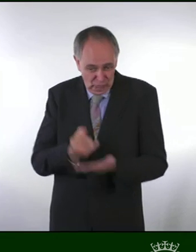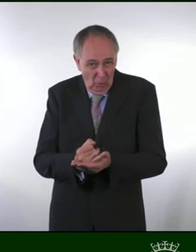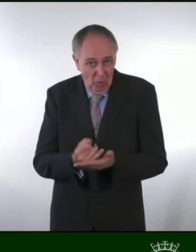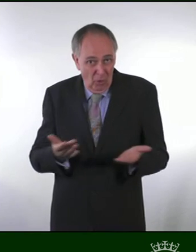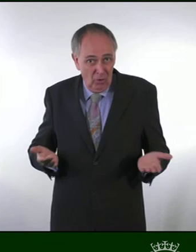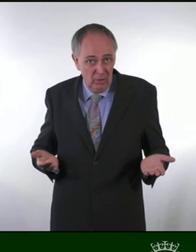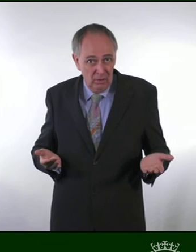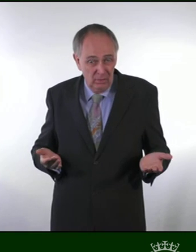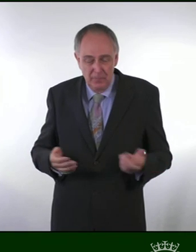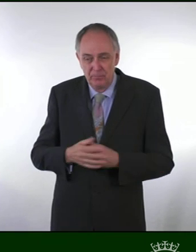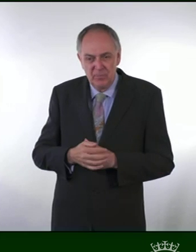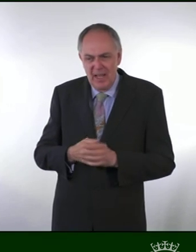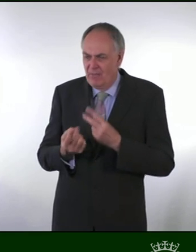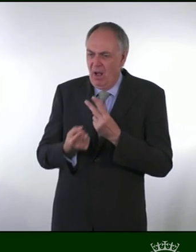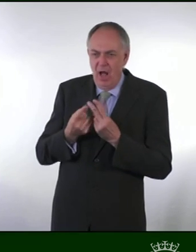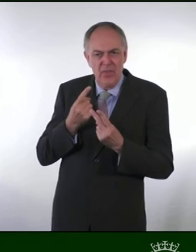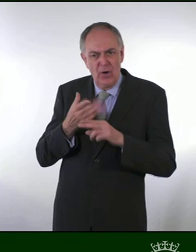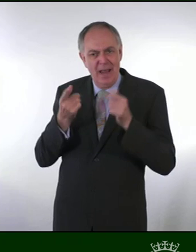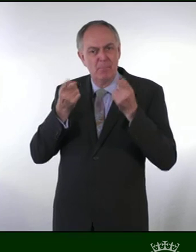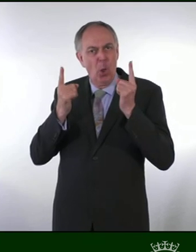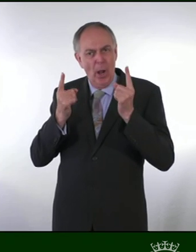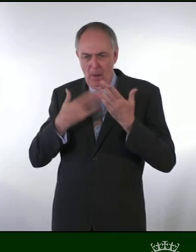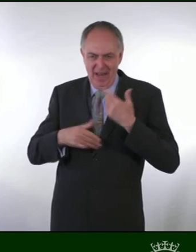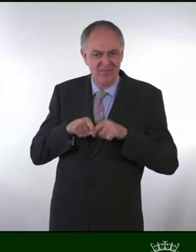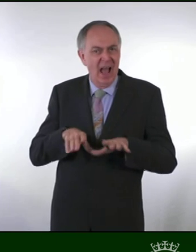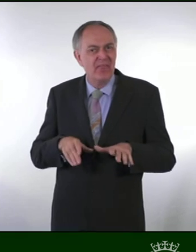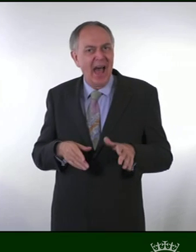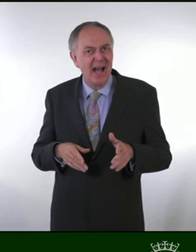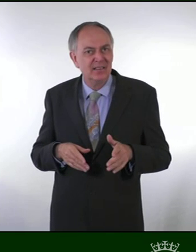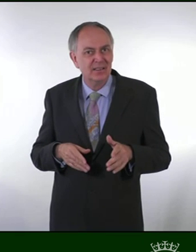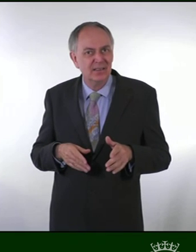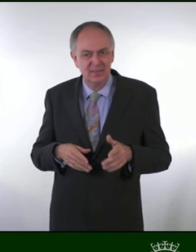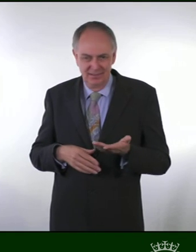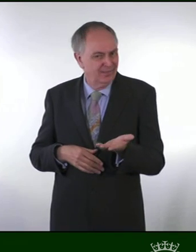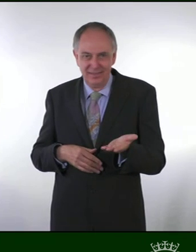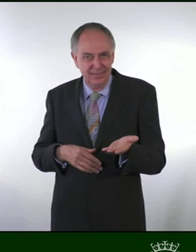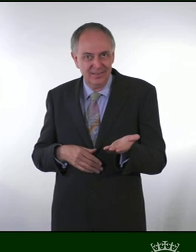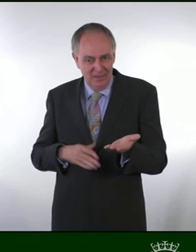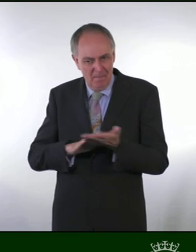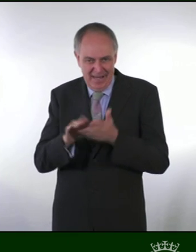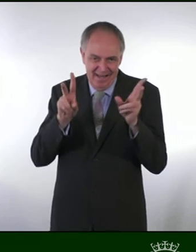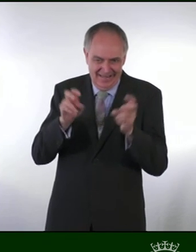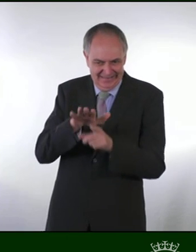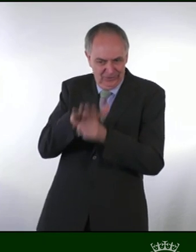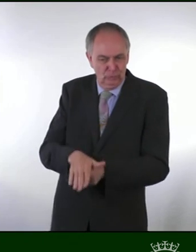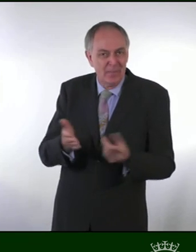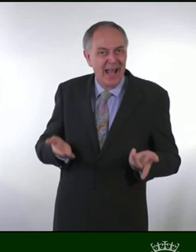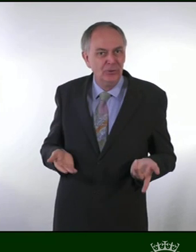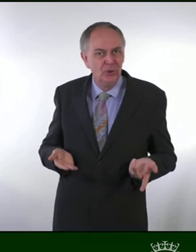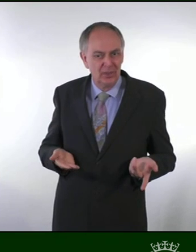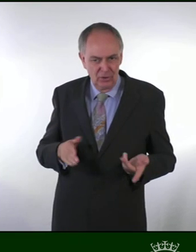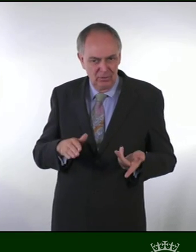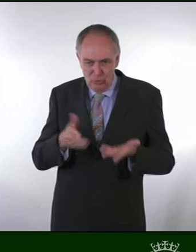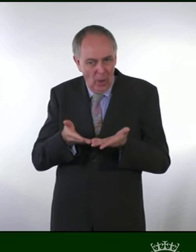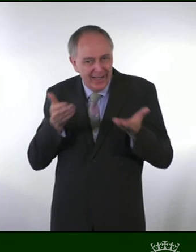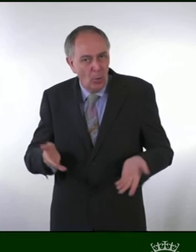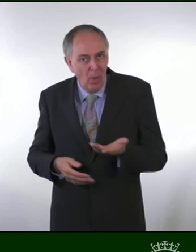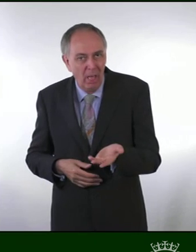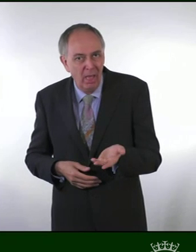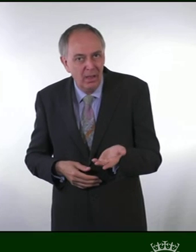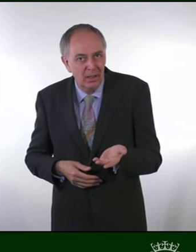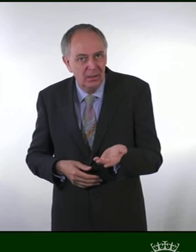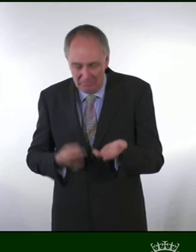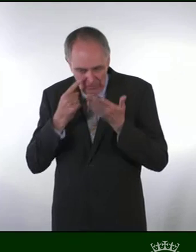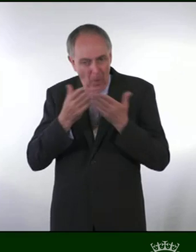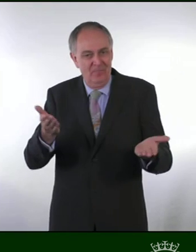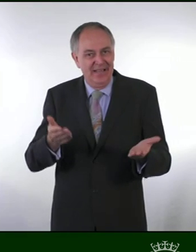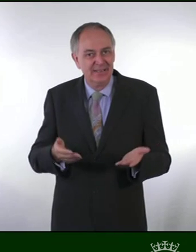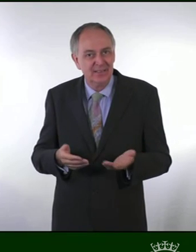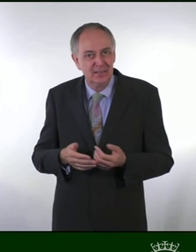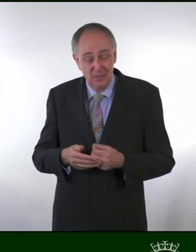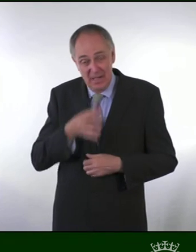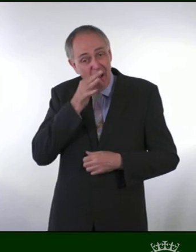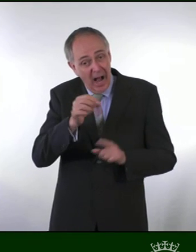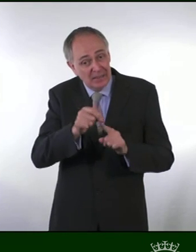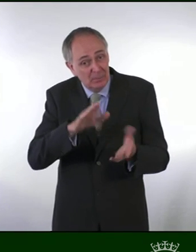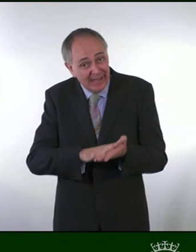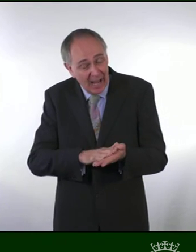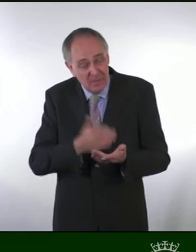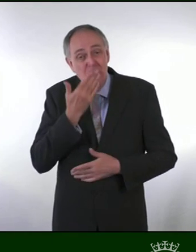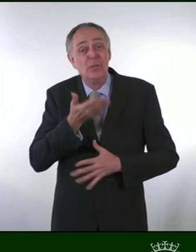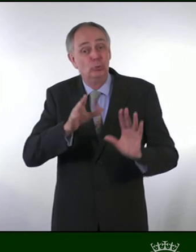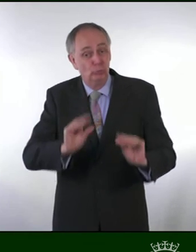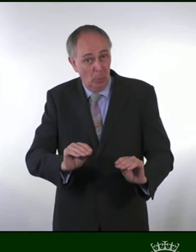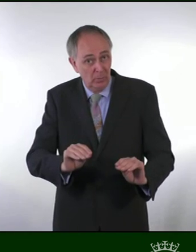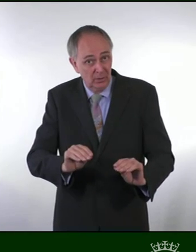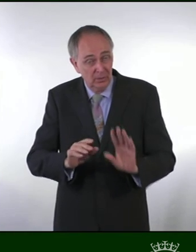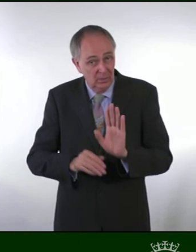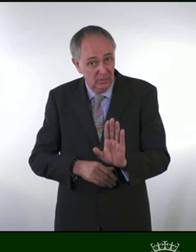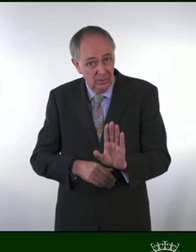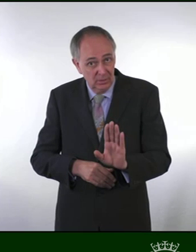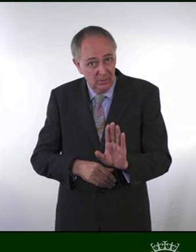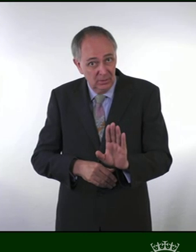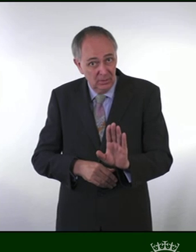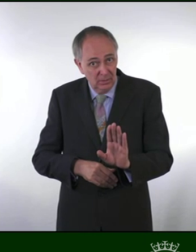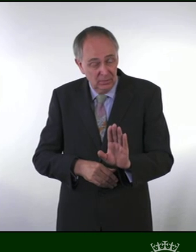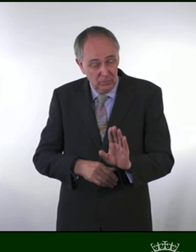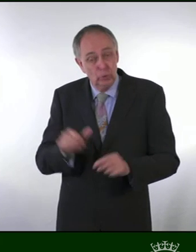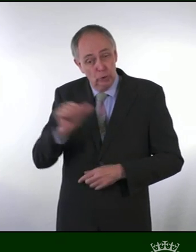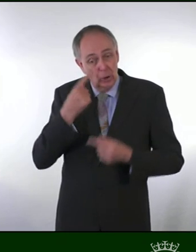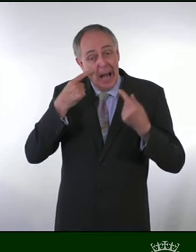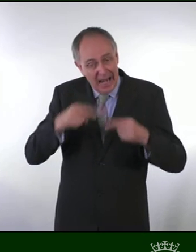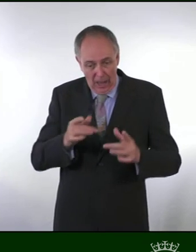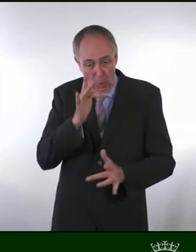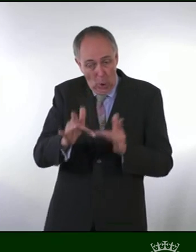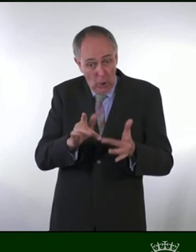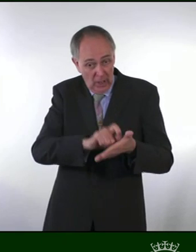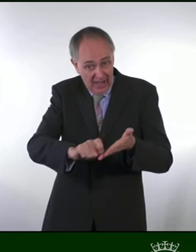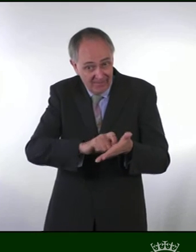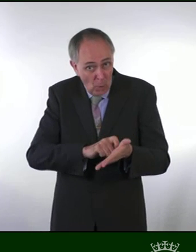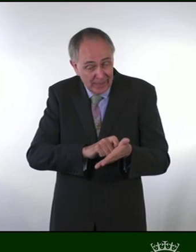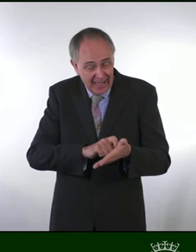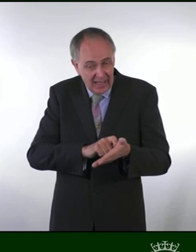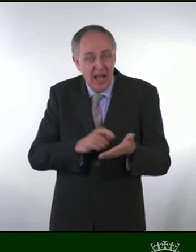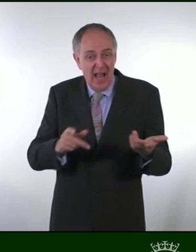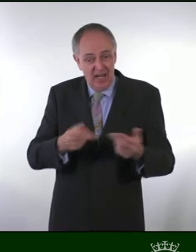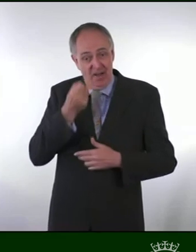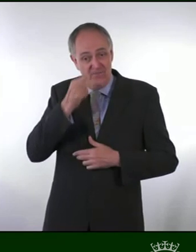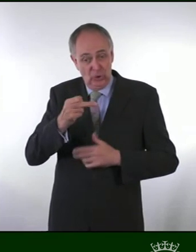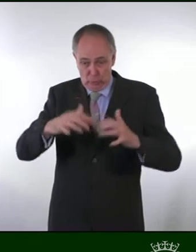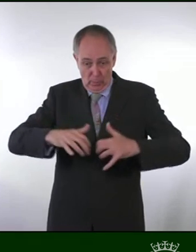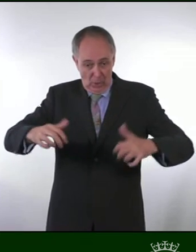If any other employer behaved like this, it would be a clear and obvious case of indirect discrimination under the Equality Act 2010, so may I urge the Prime Minister to stop this and to continue to allow online voting and allow the hybrid Parliament to resume?